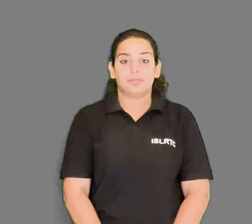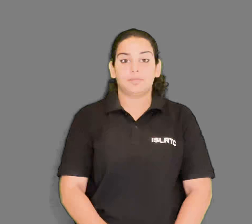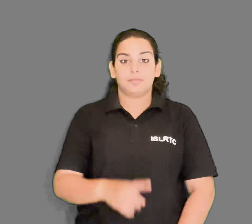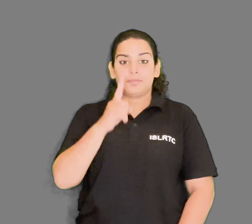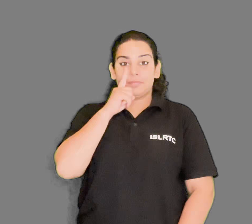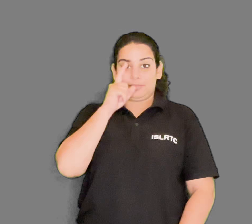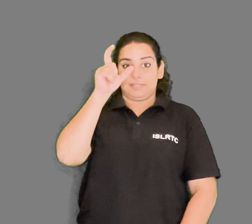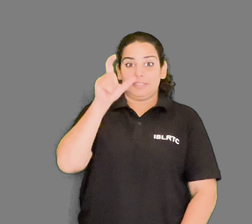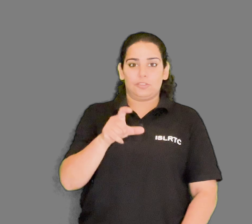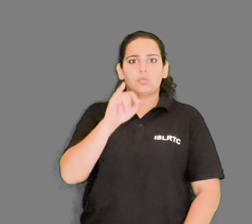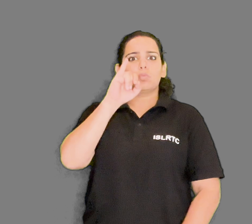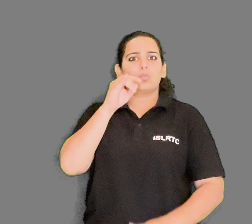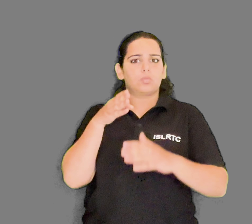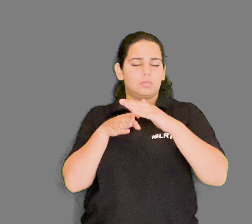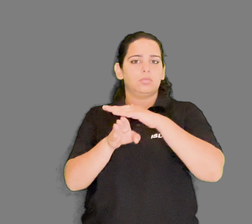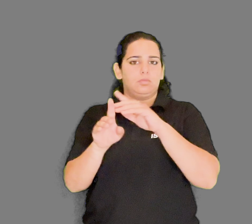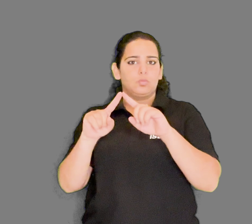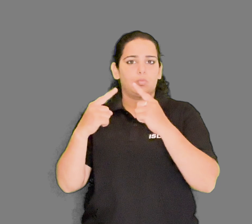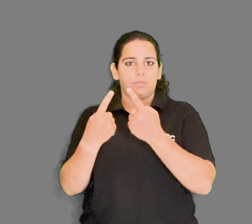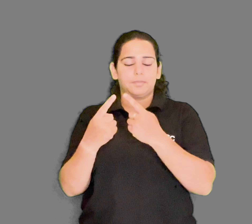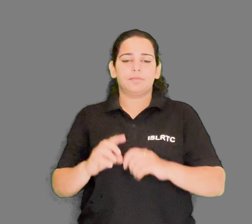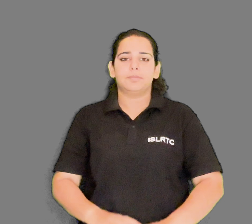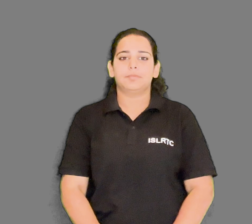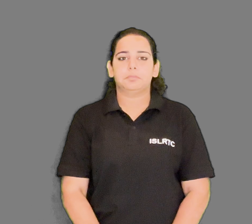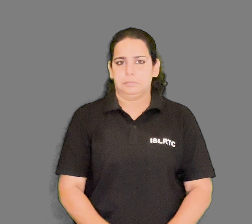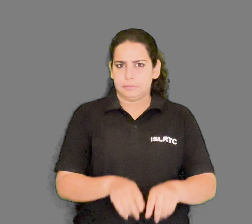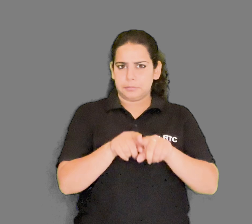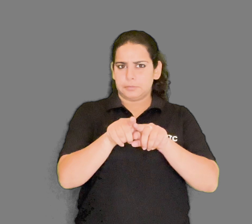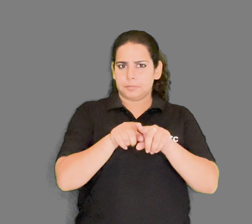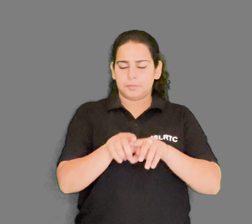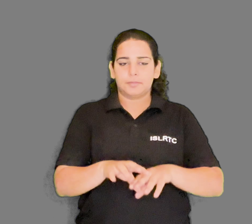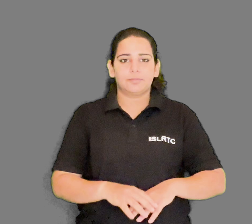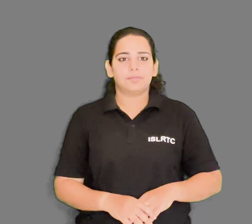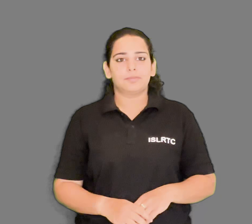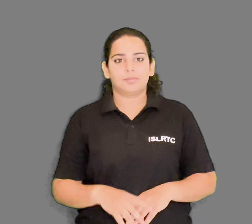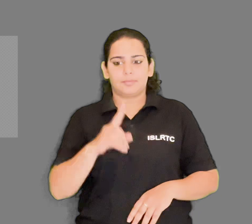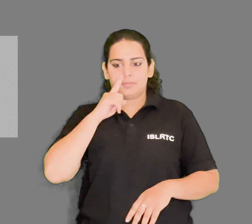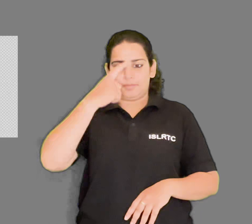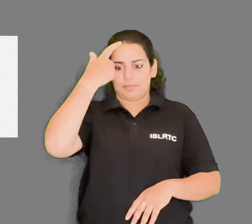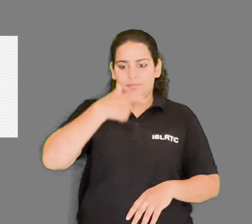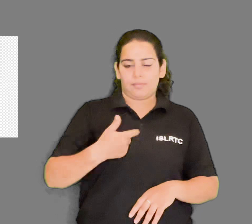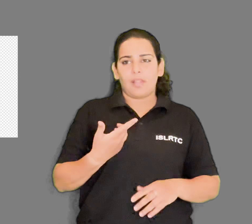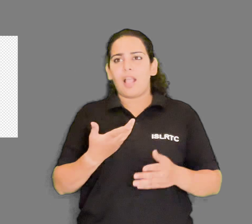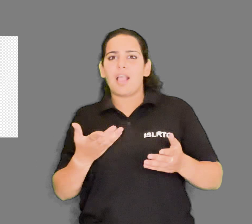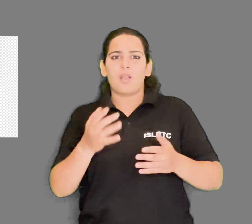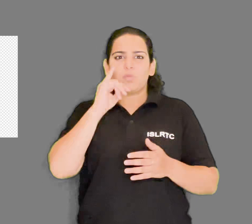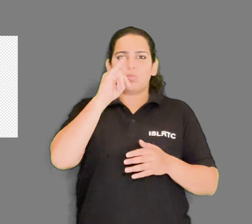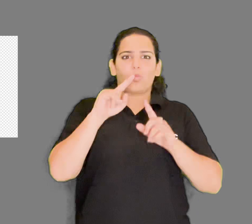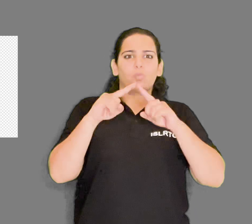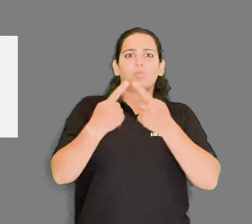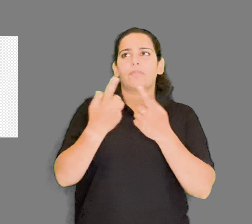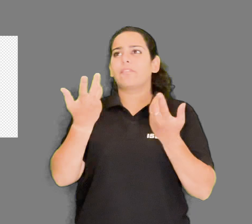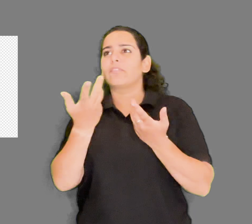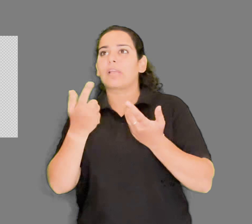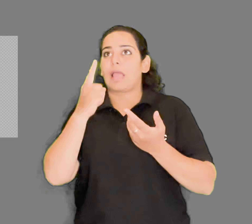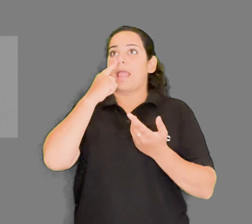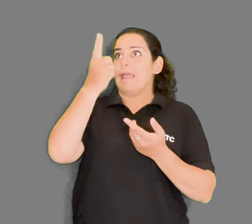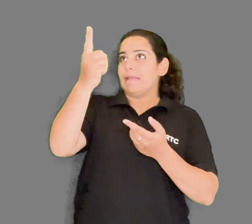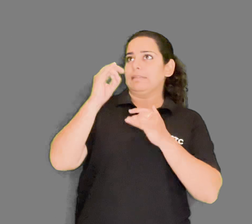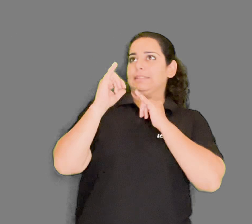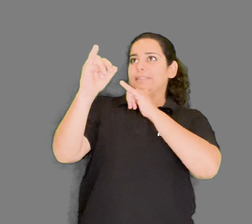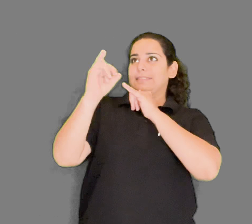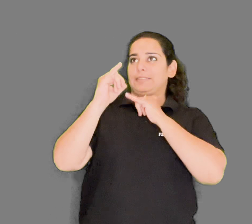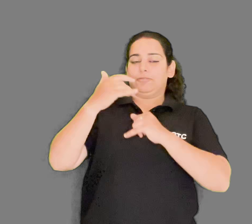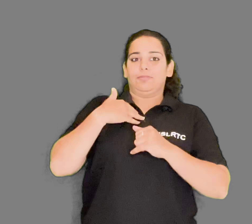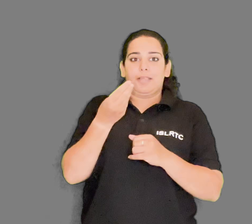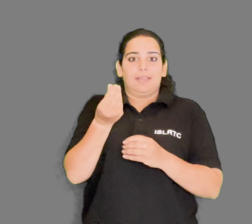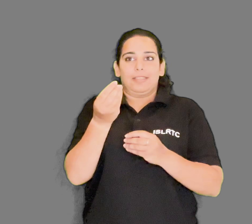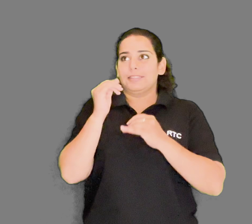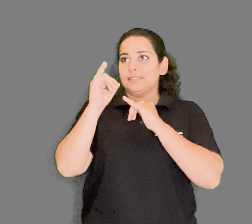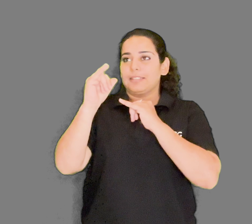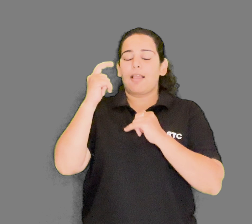Female toilet A toilet for female in a public building such as a hotel or restaurant